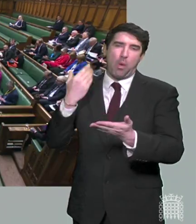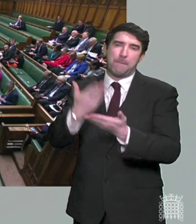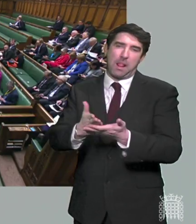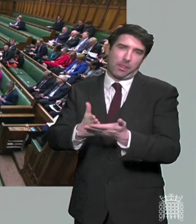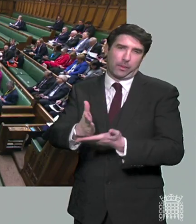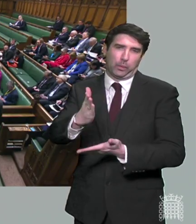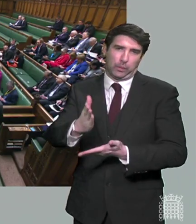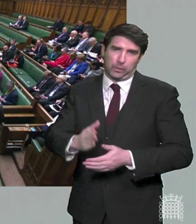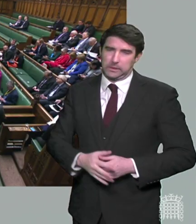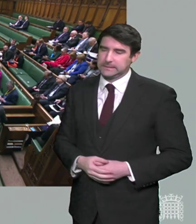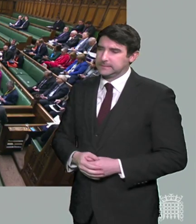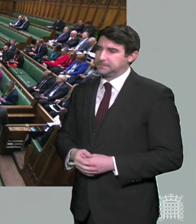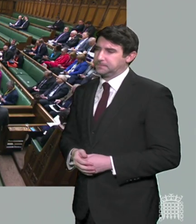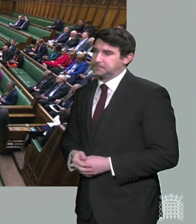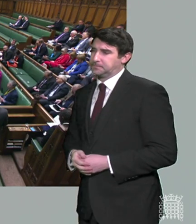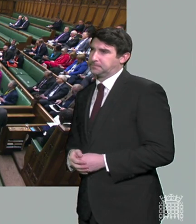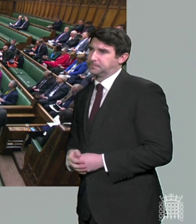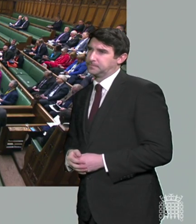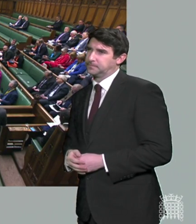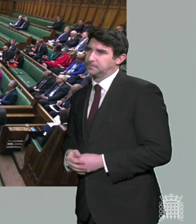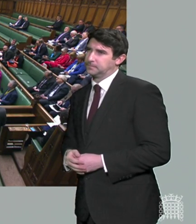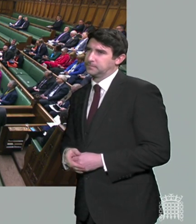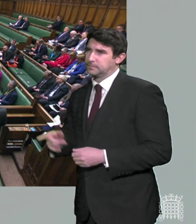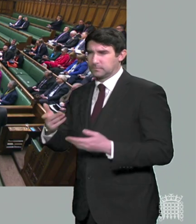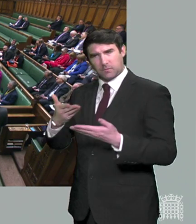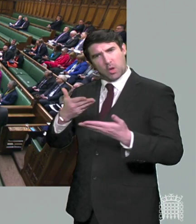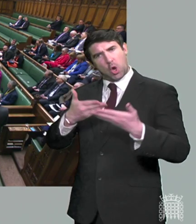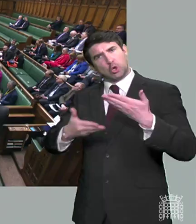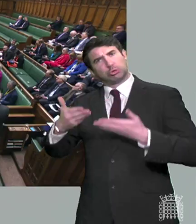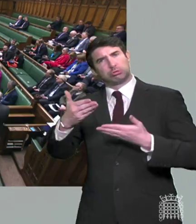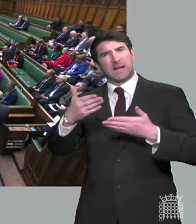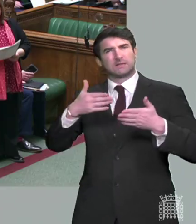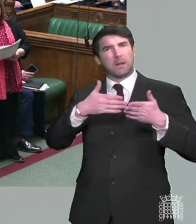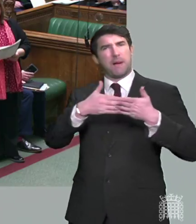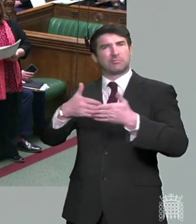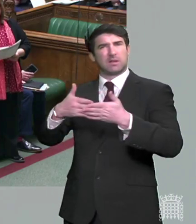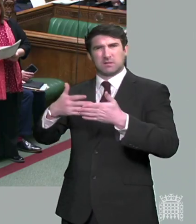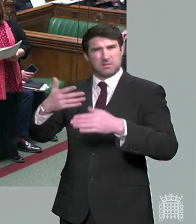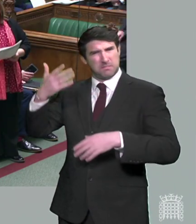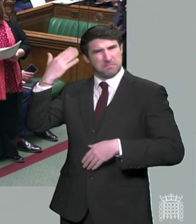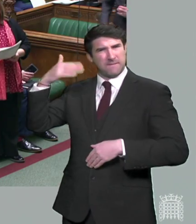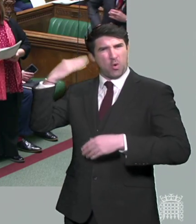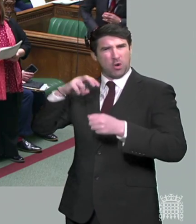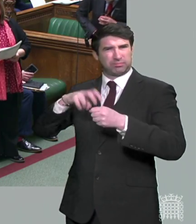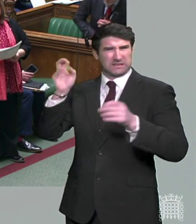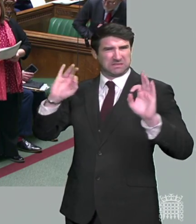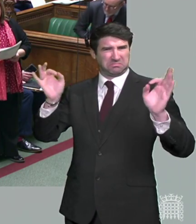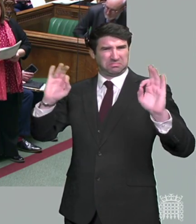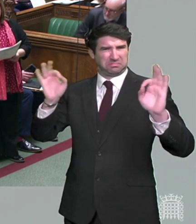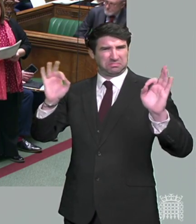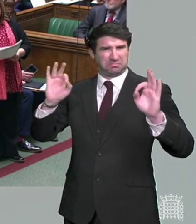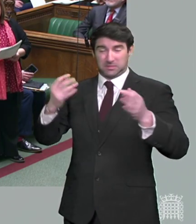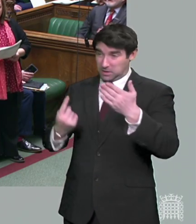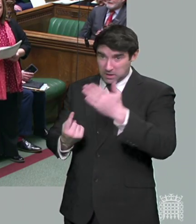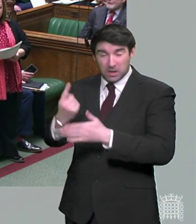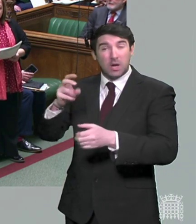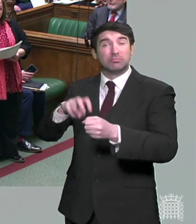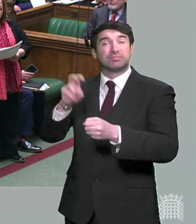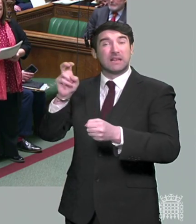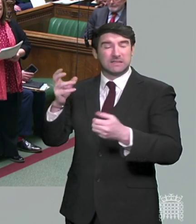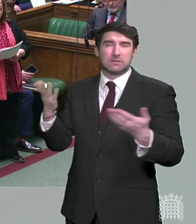Trade barriers between Northern Ireland and Great Britain were not even on the horizon before Brexit and they are solely a consequence of Brexit.